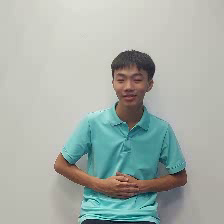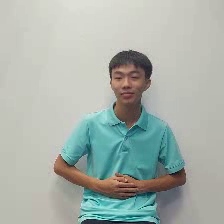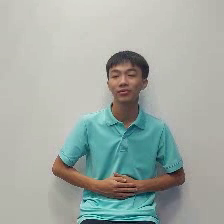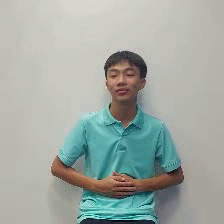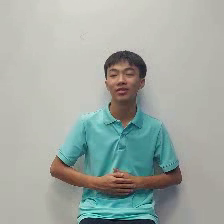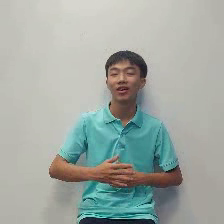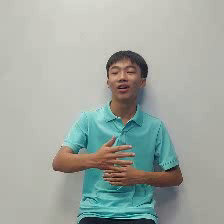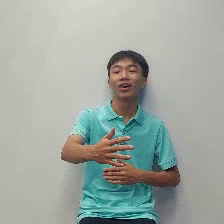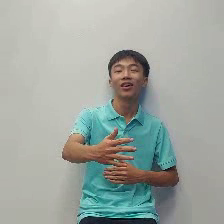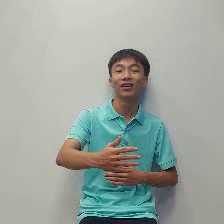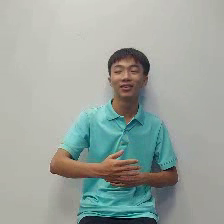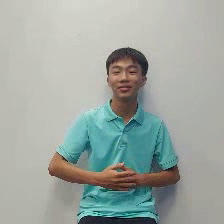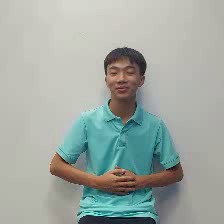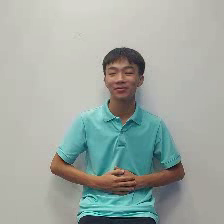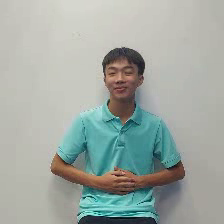Xa